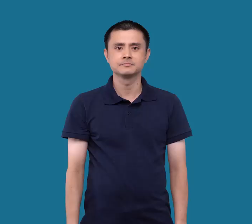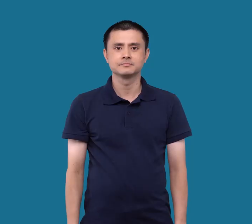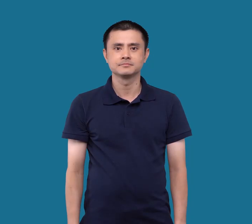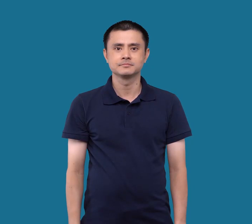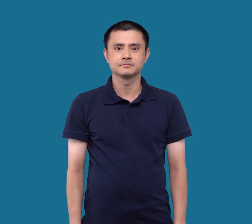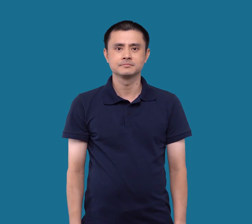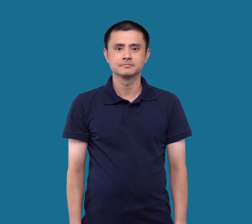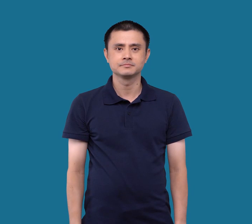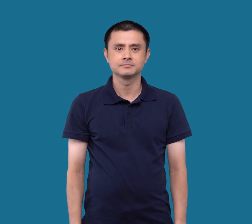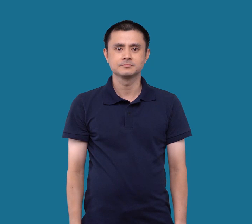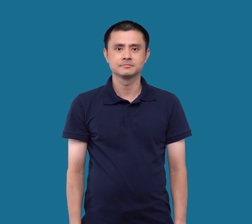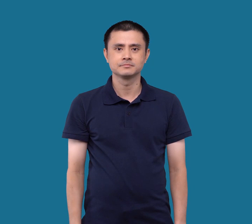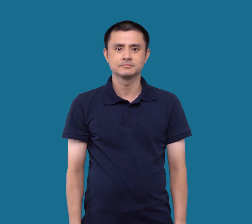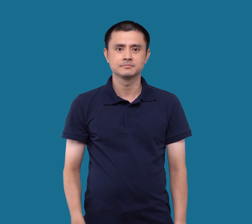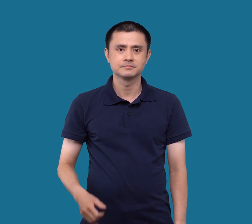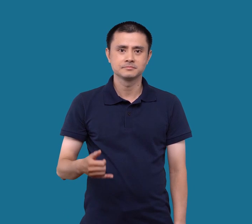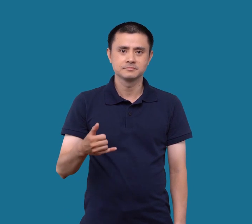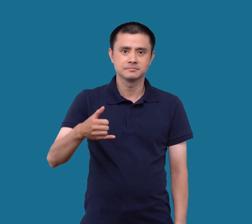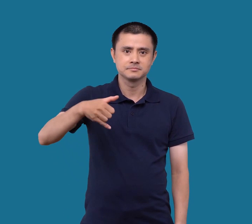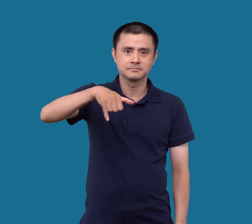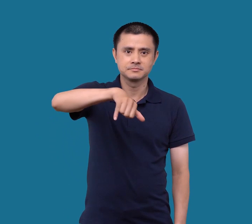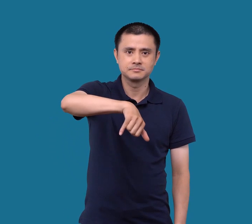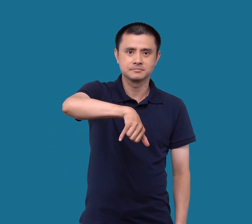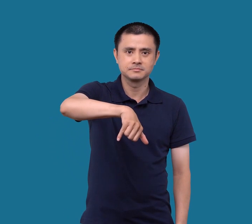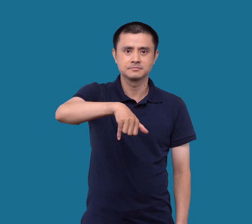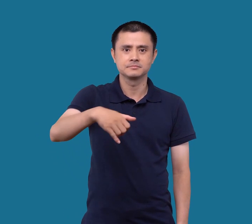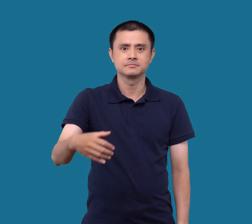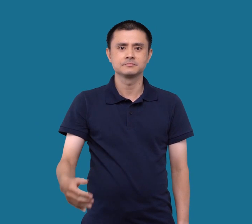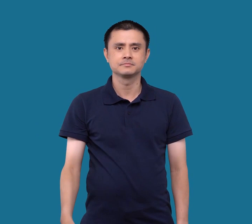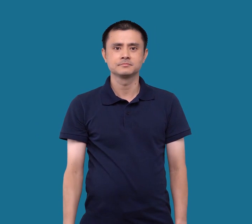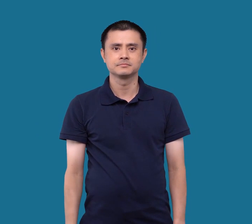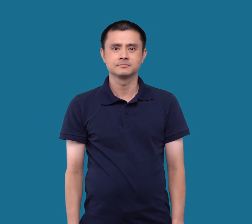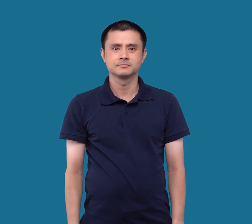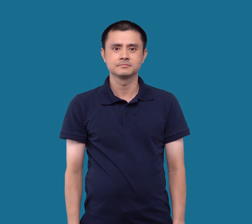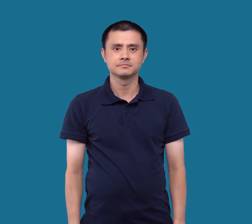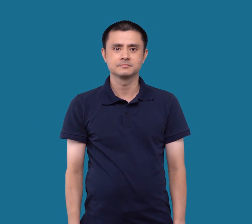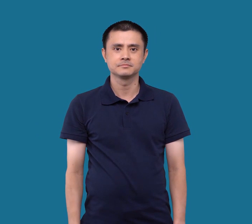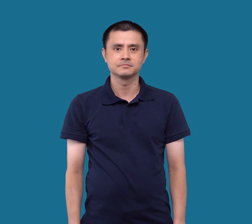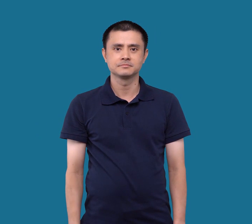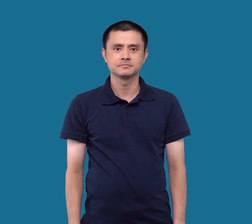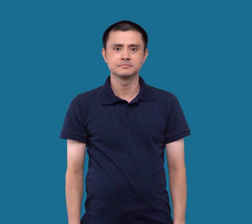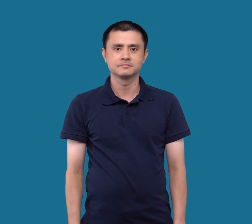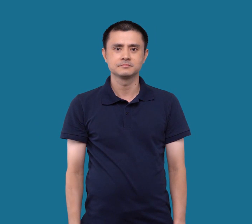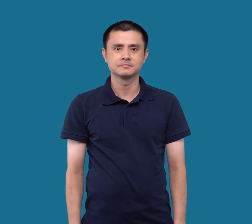ấm đun nước